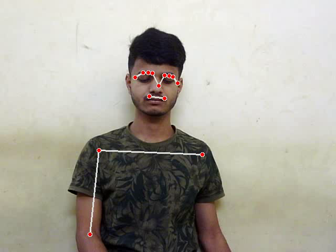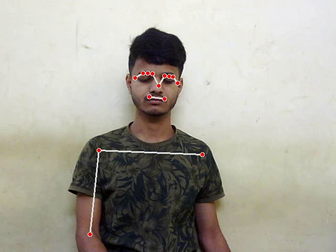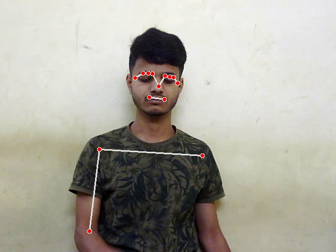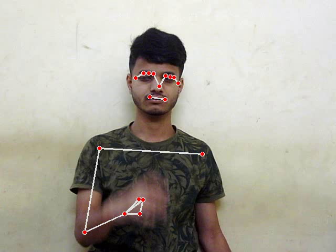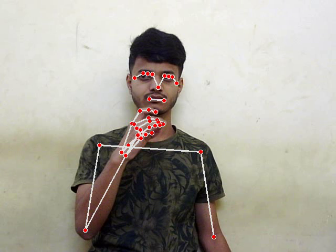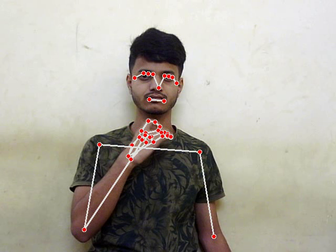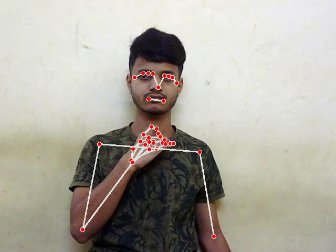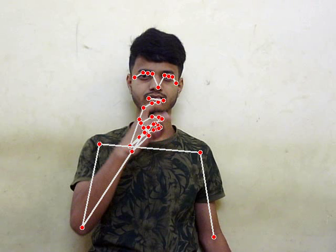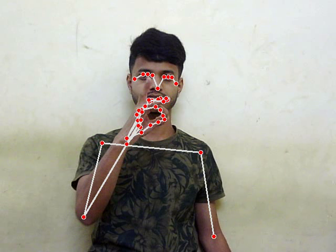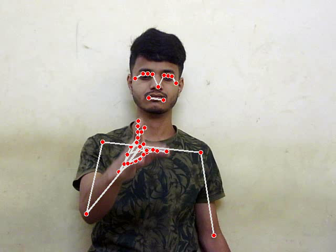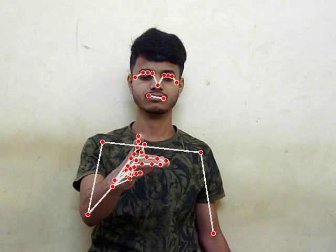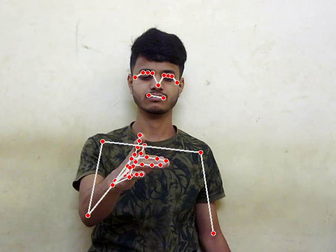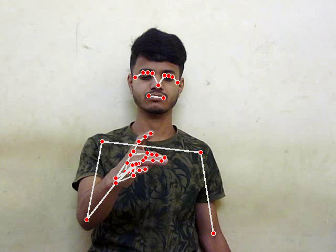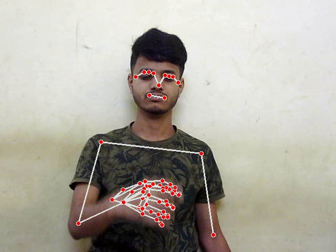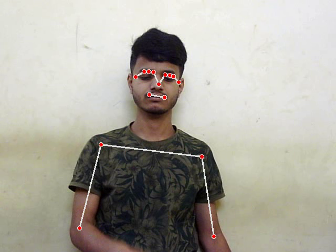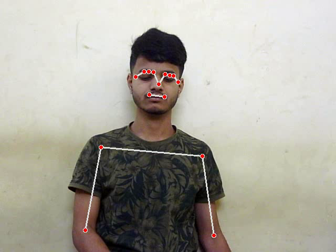like